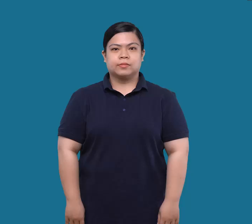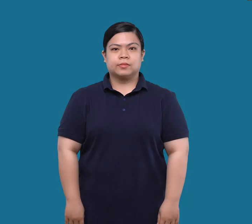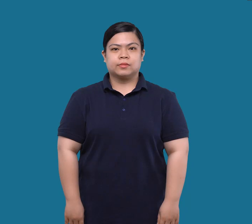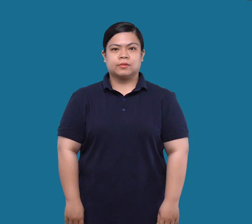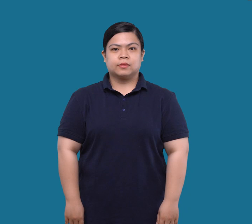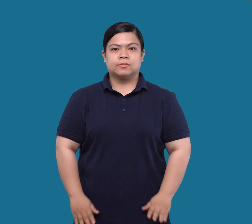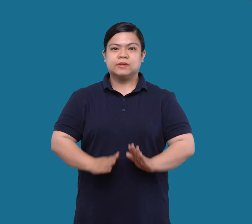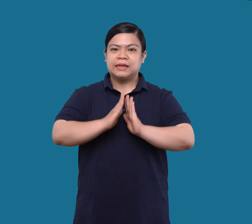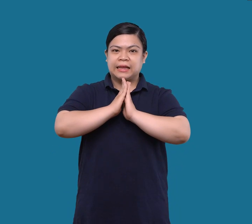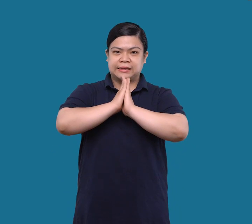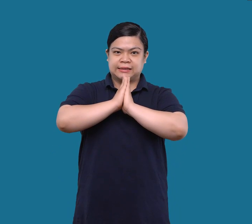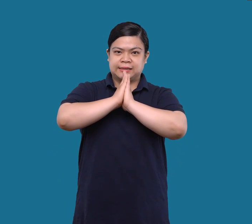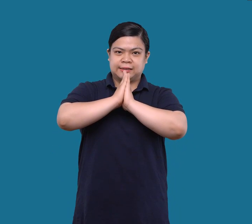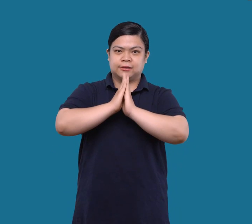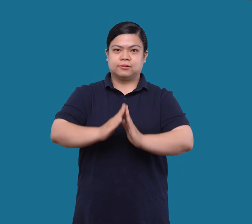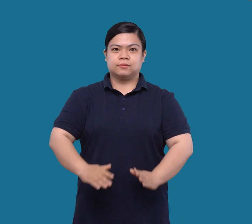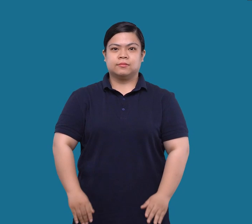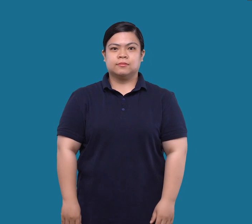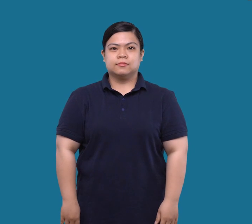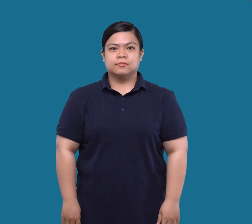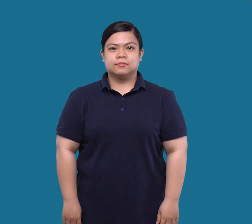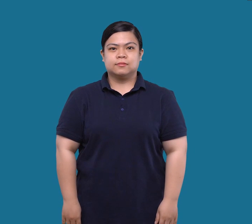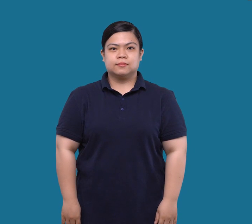bánh sandwich